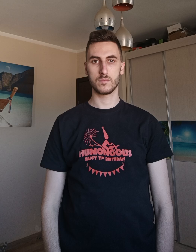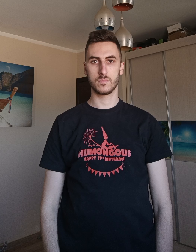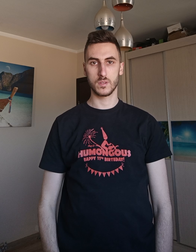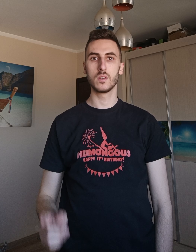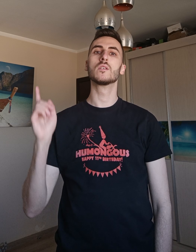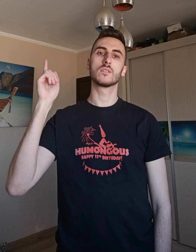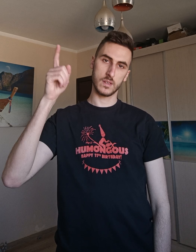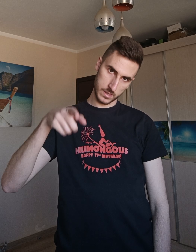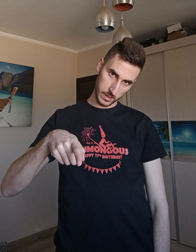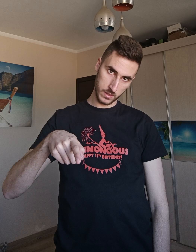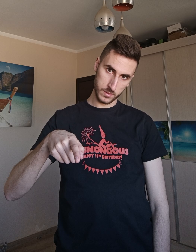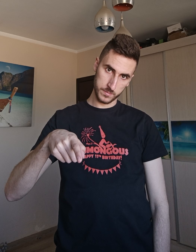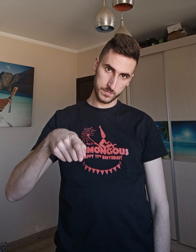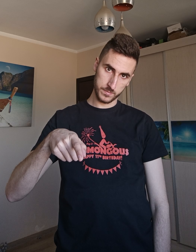צריך